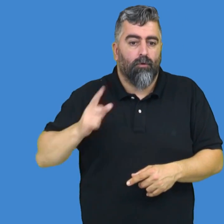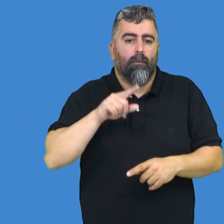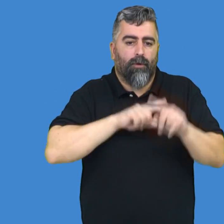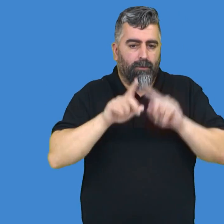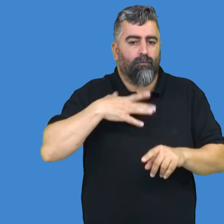problema